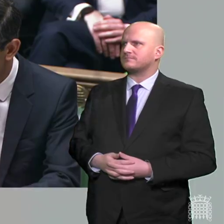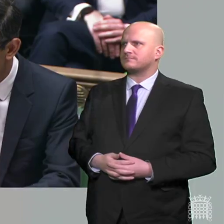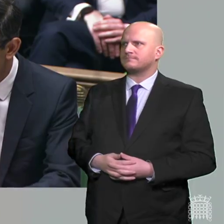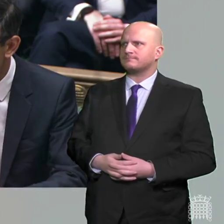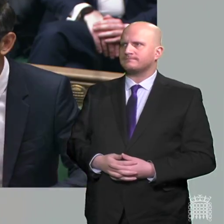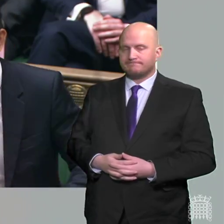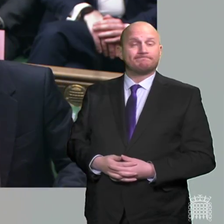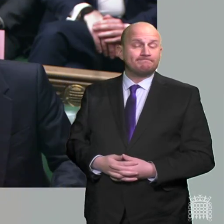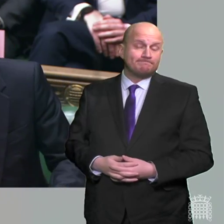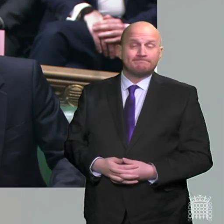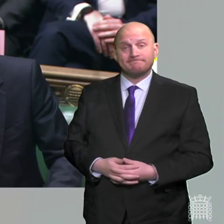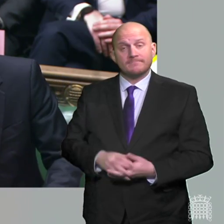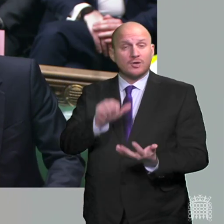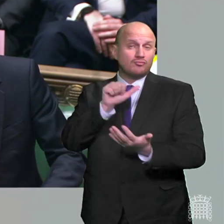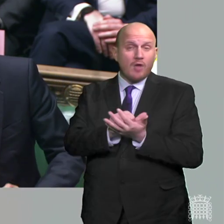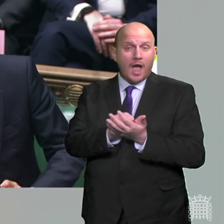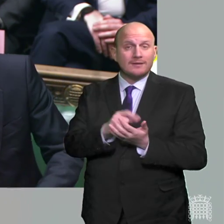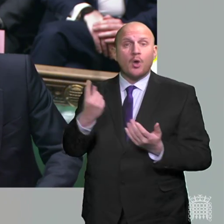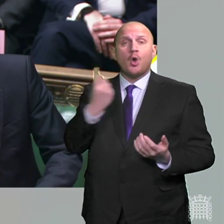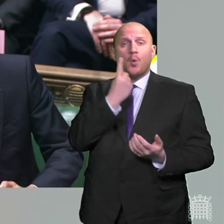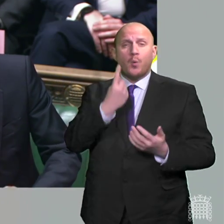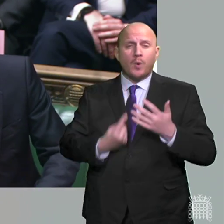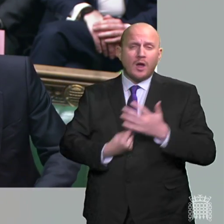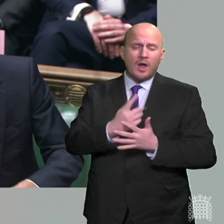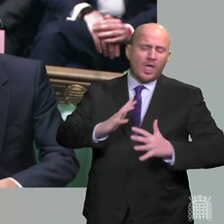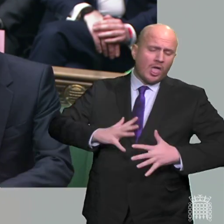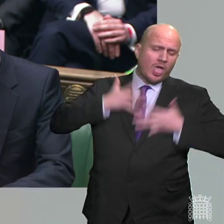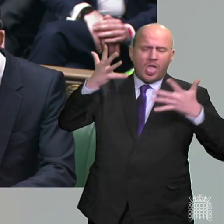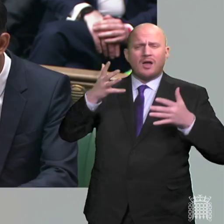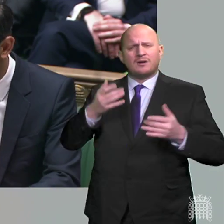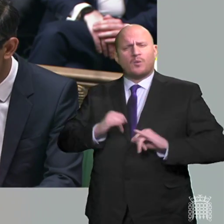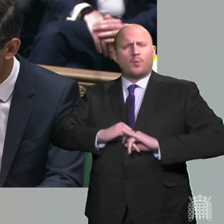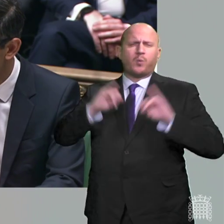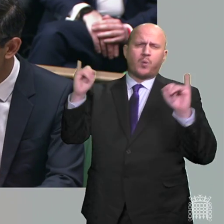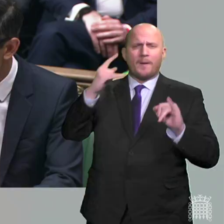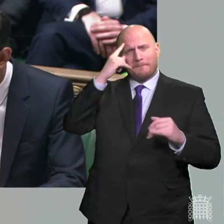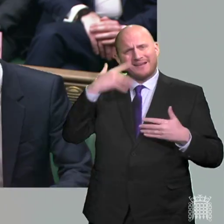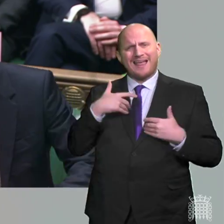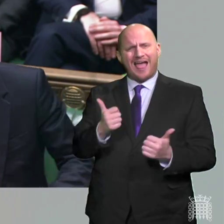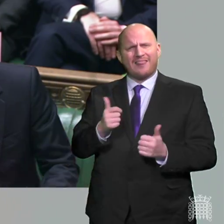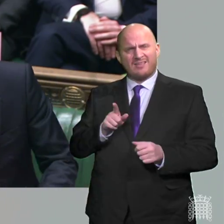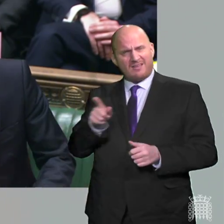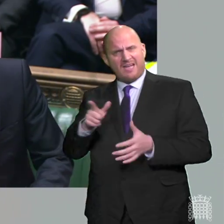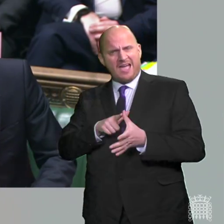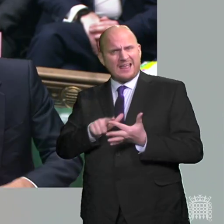People in mental health crisis deserve compassionate care in a safe and appropriate setting.